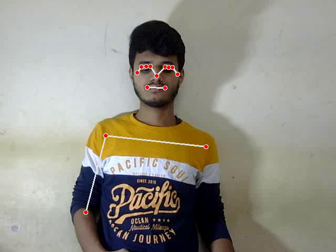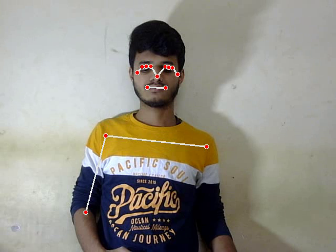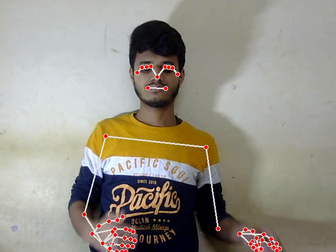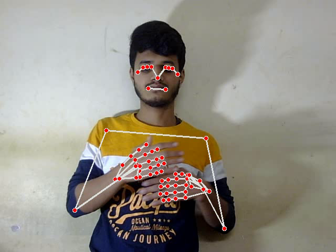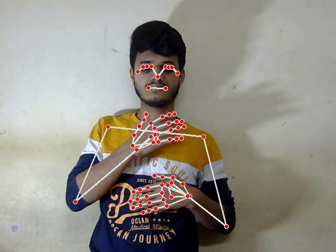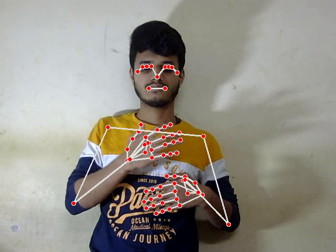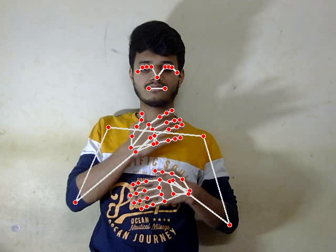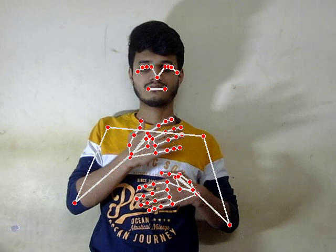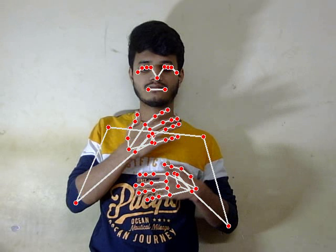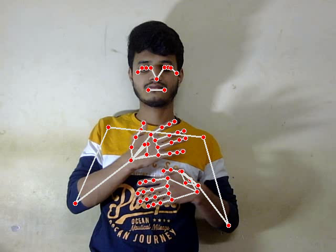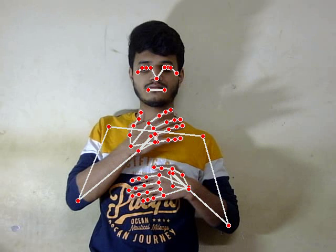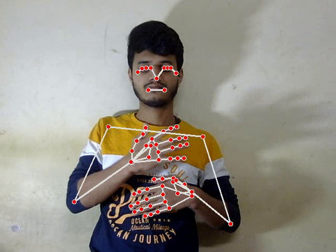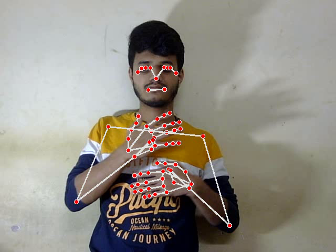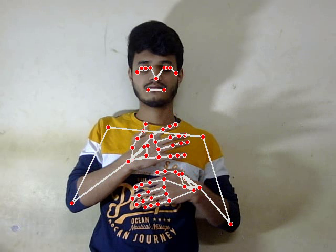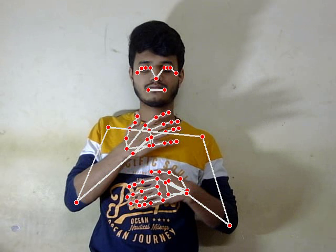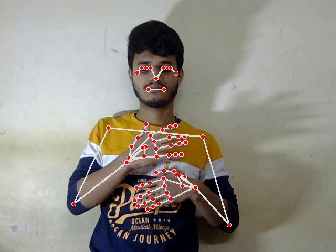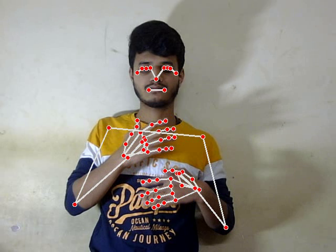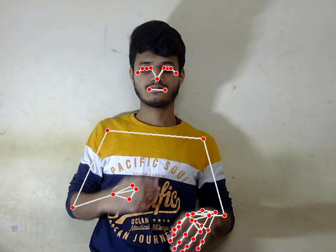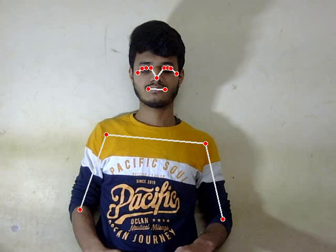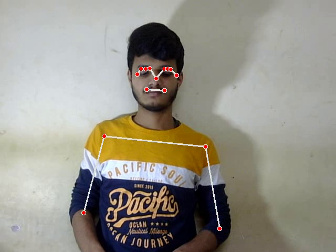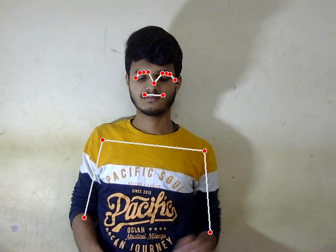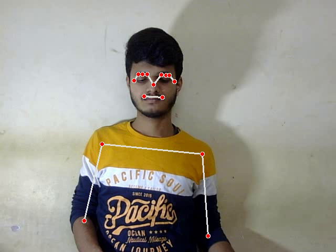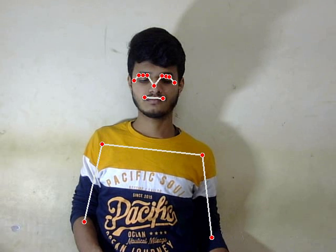happy